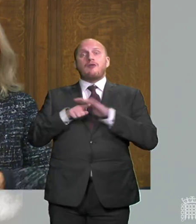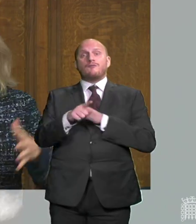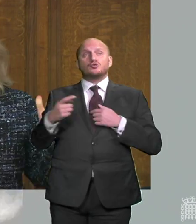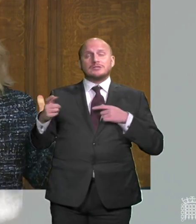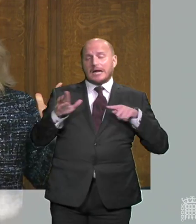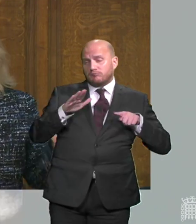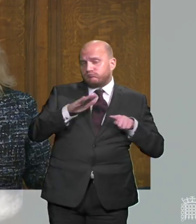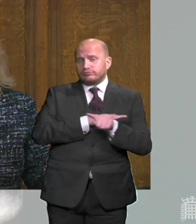In that